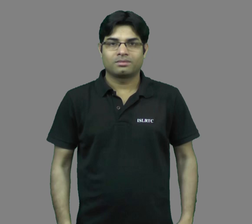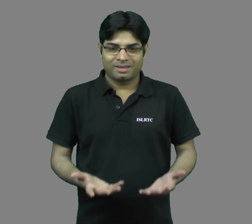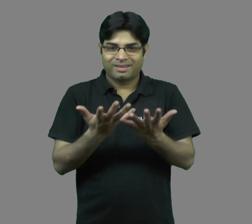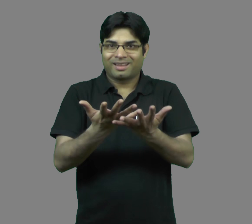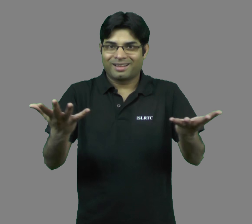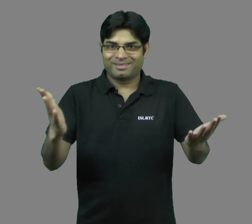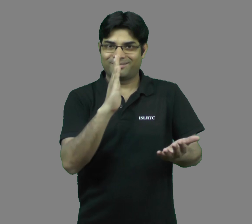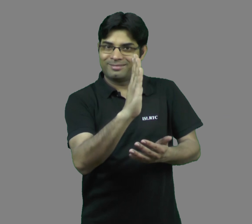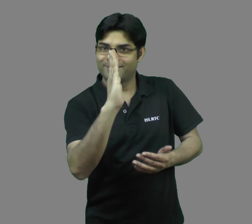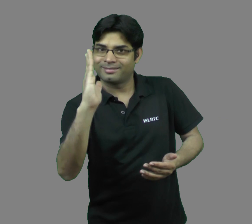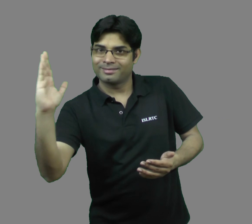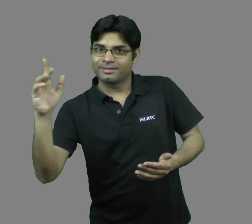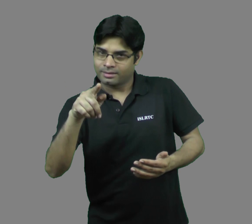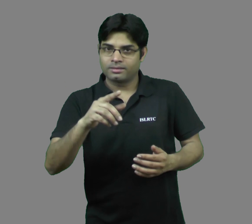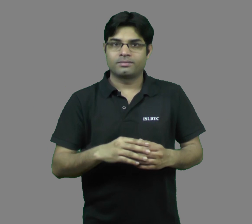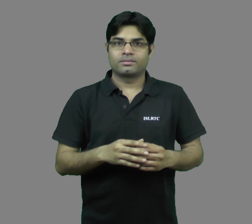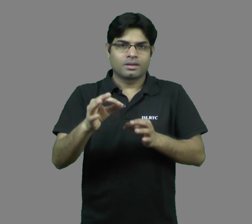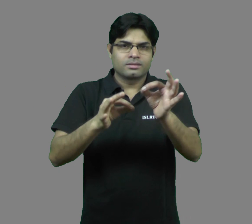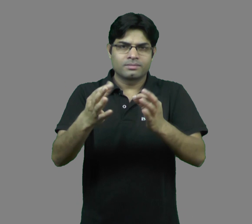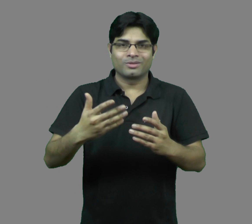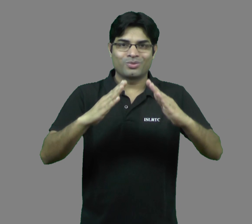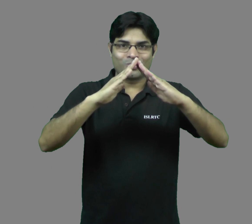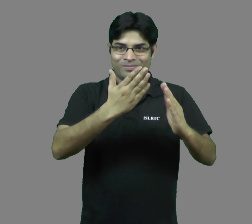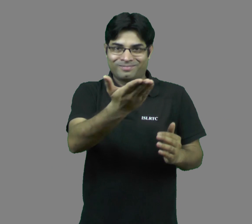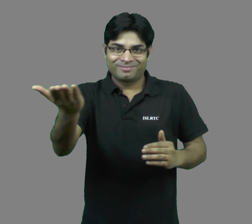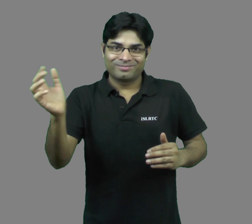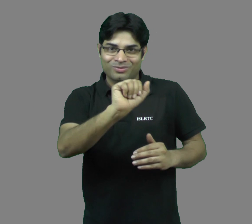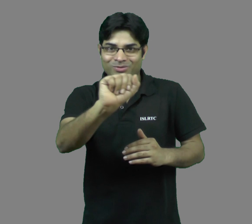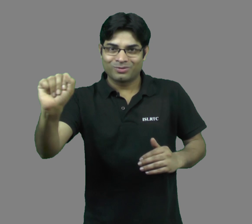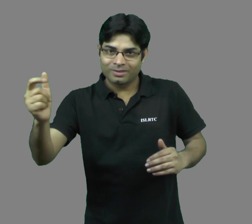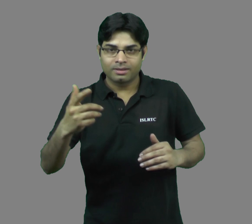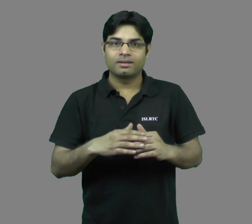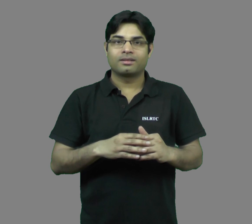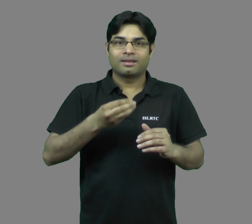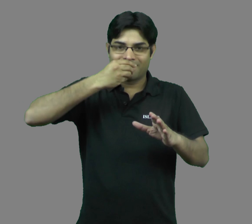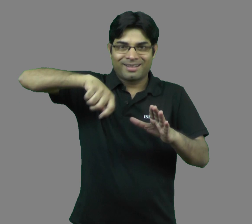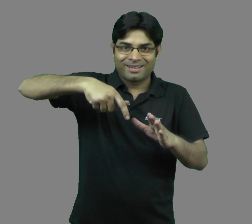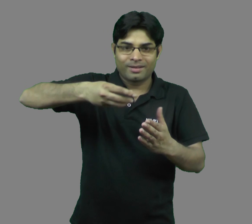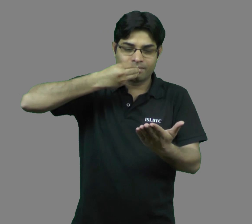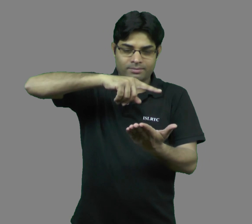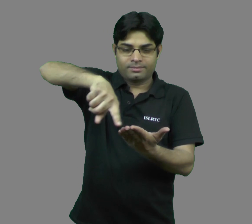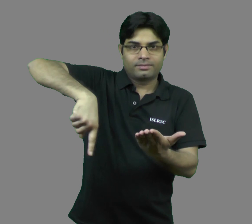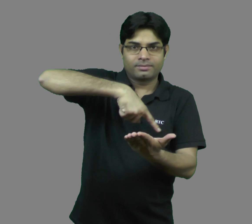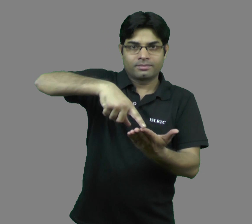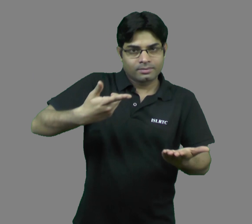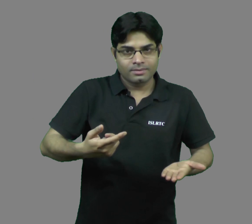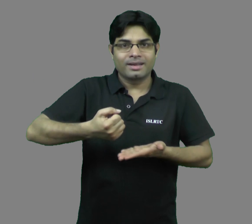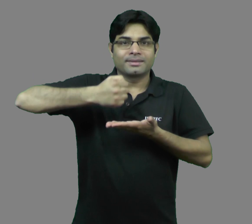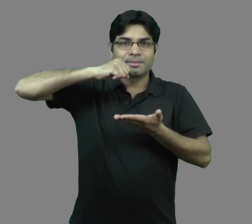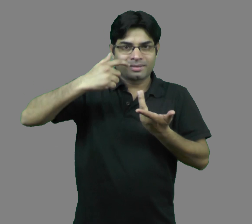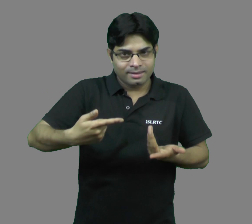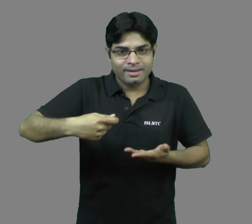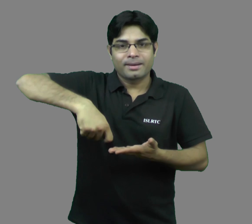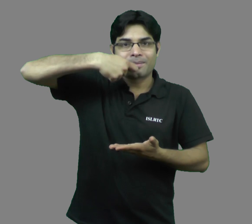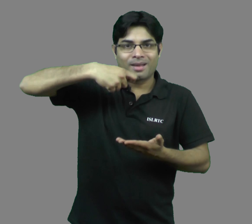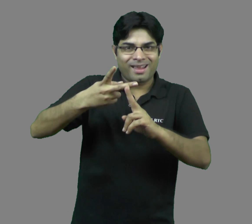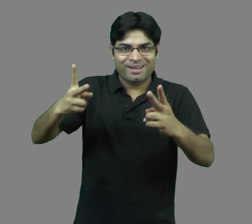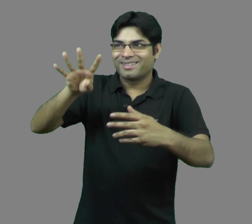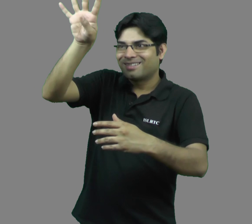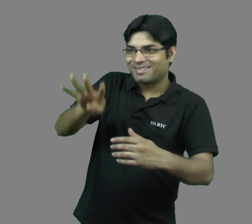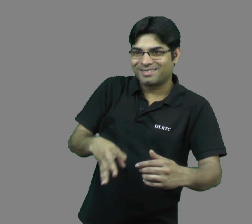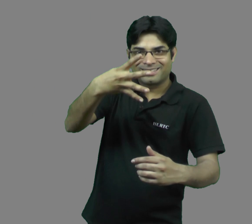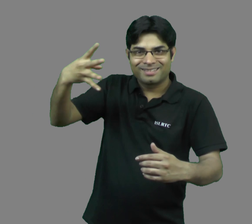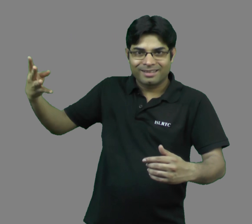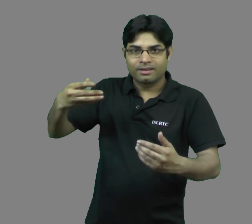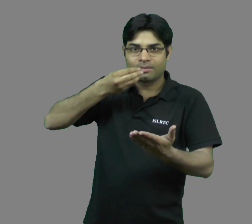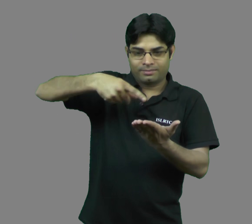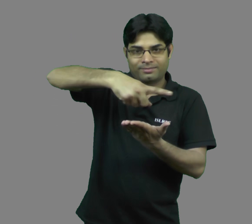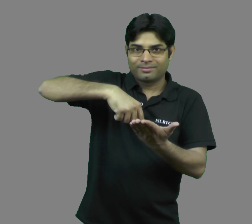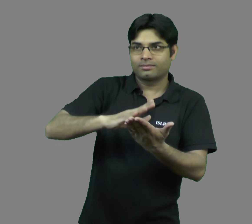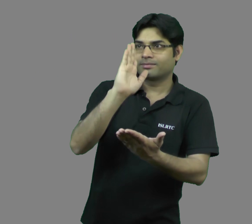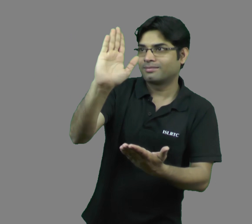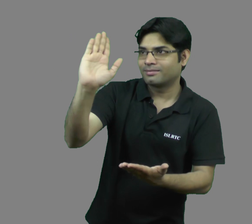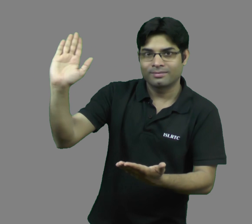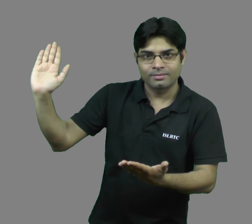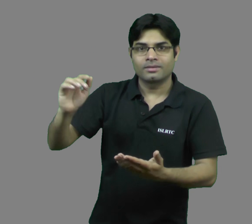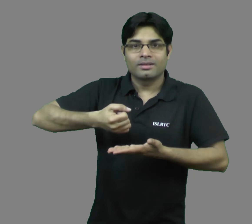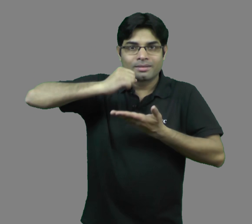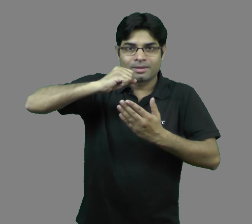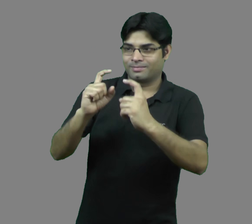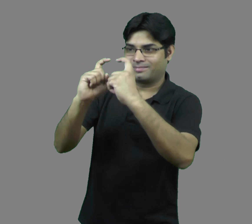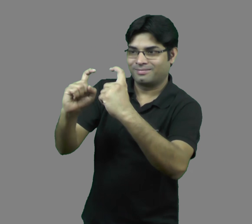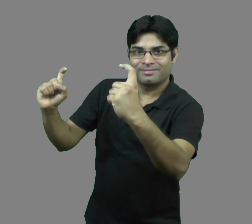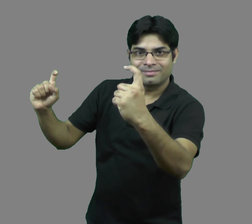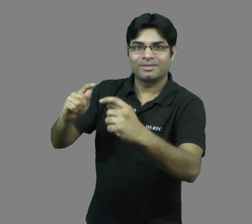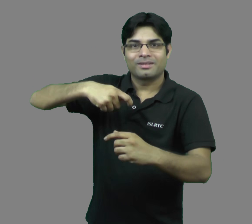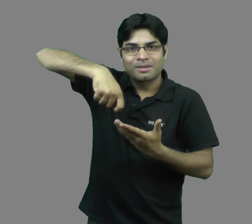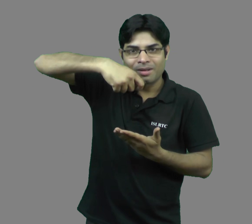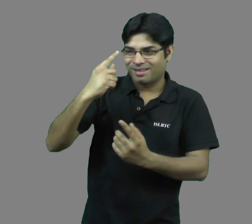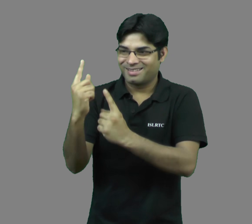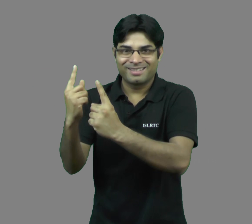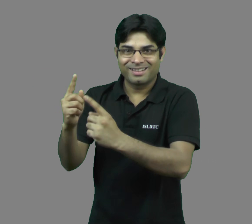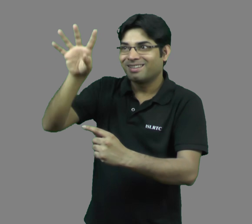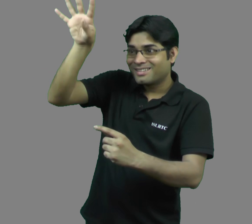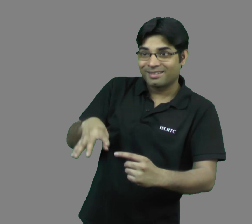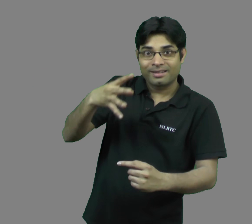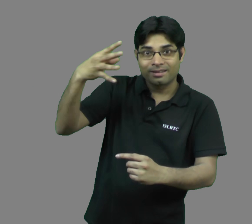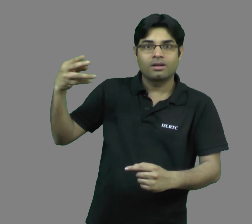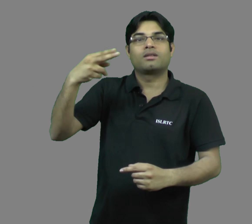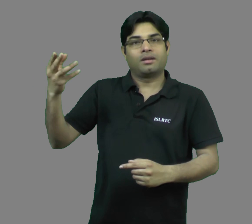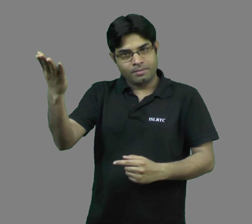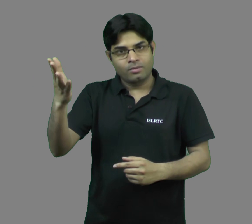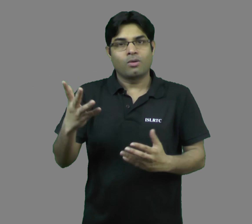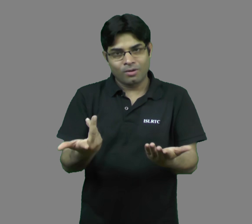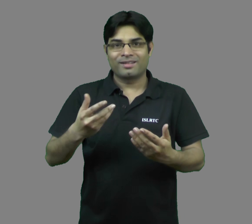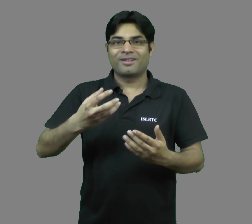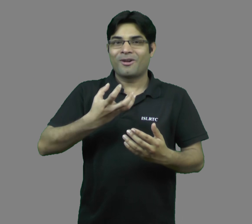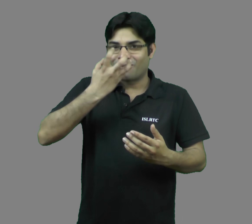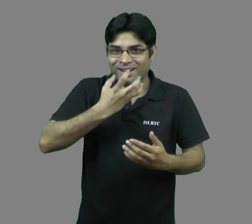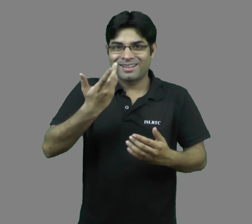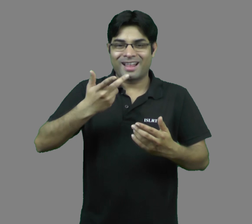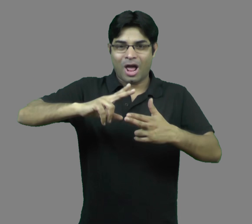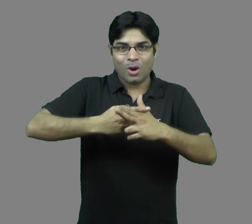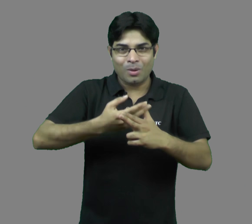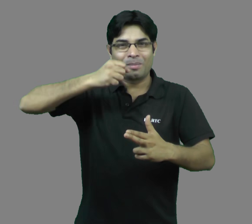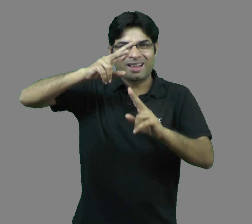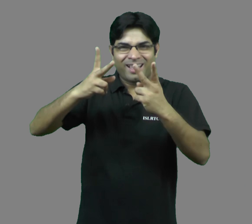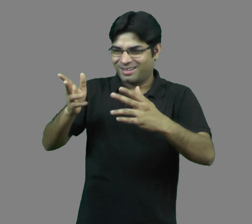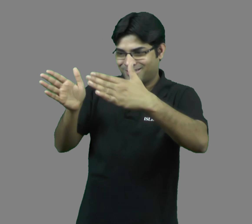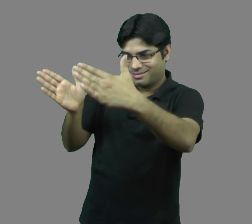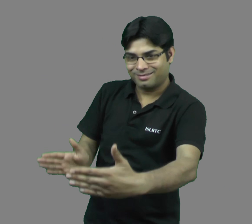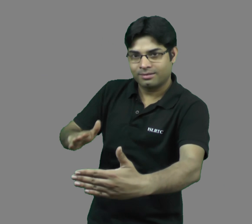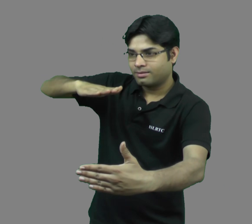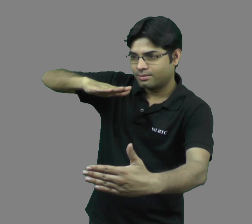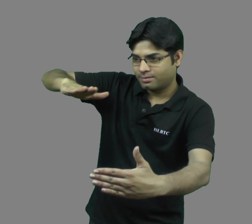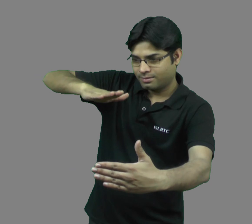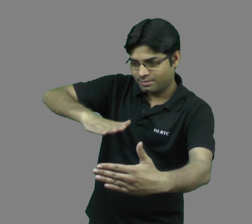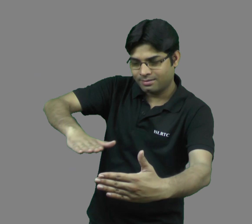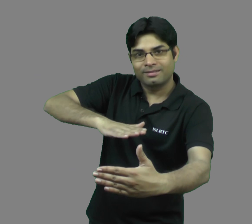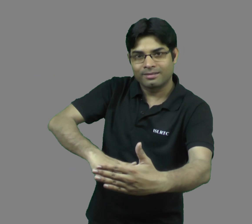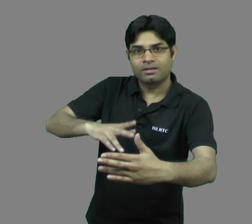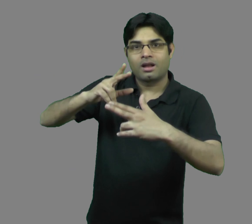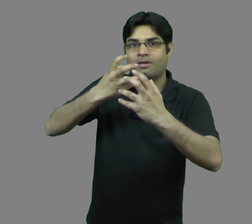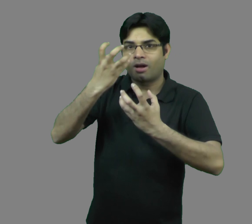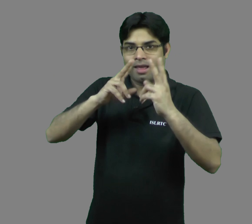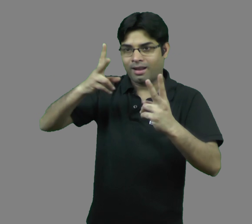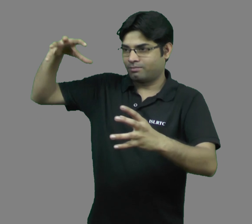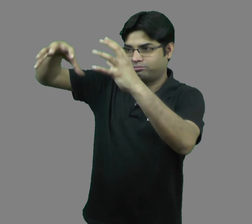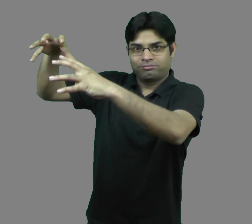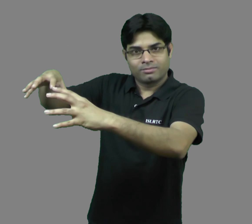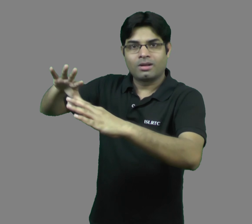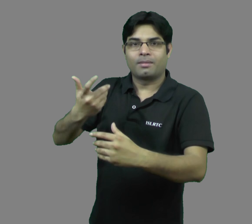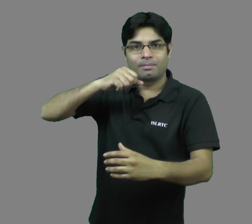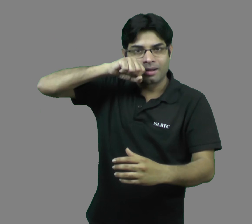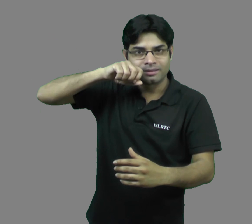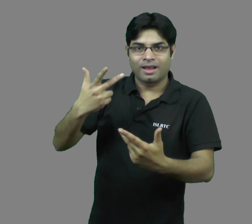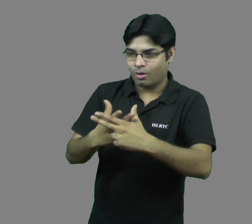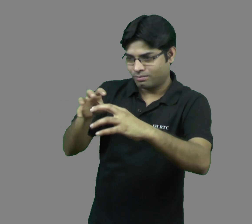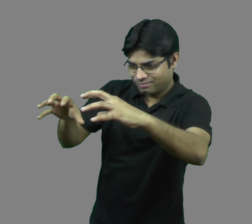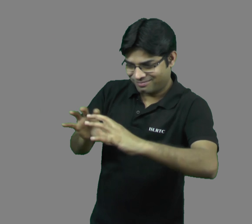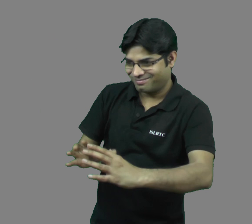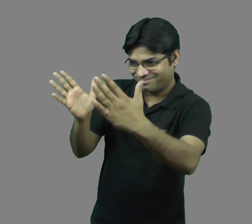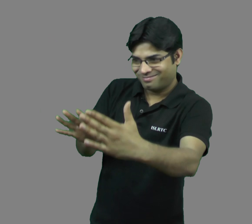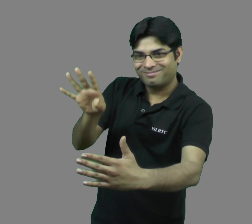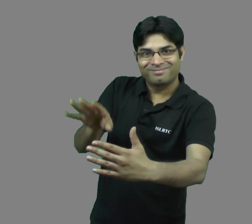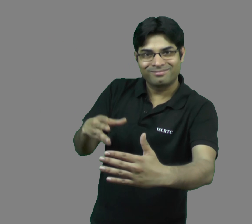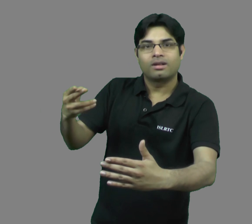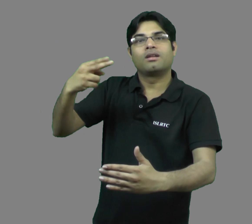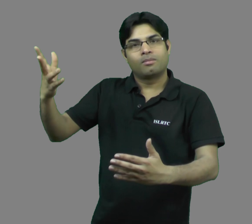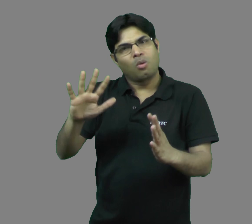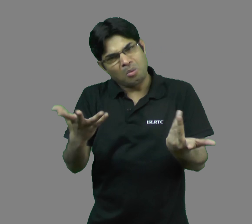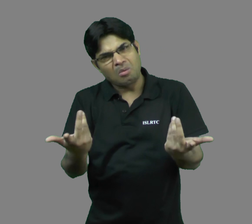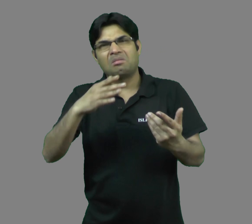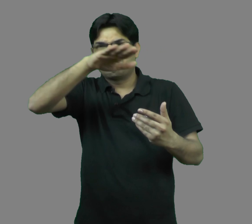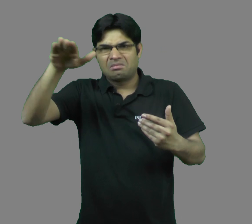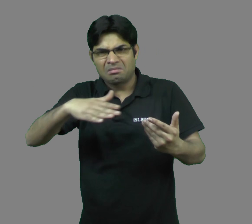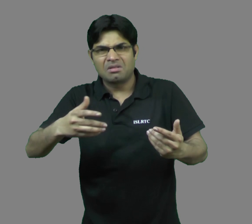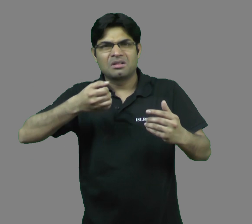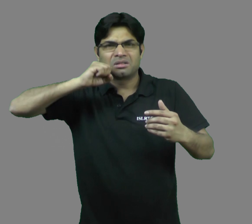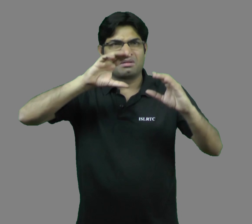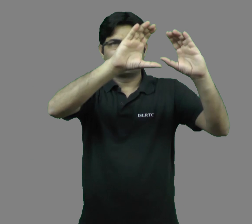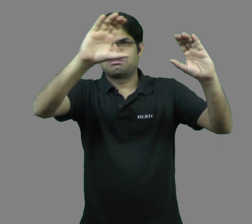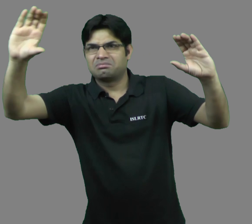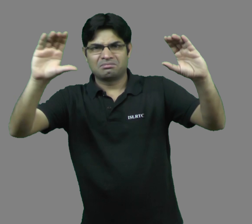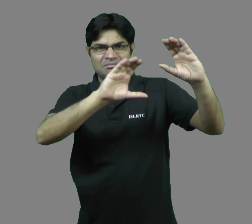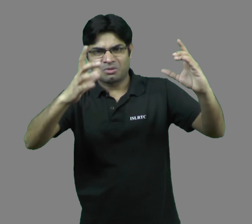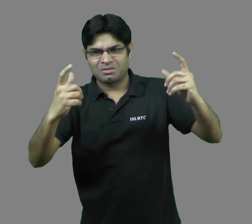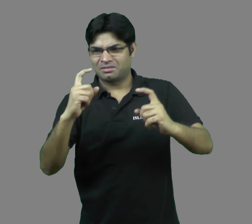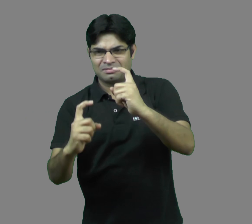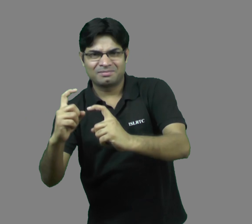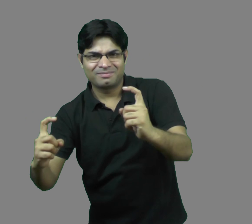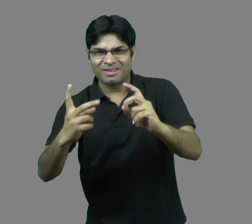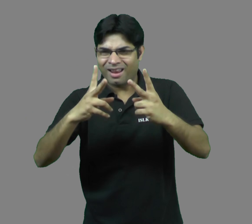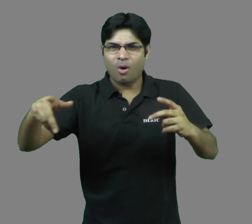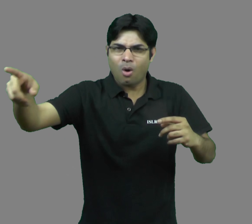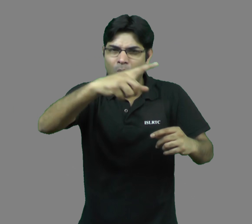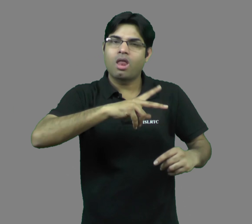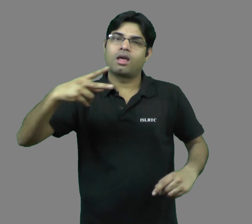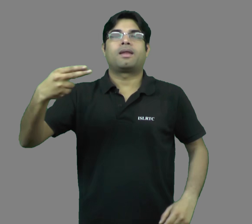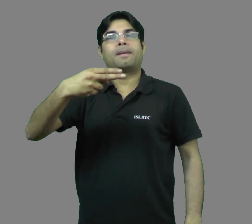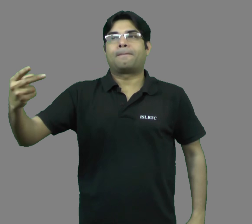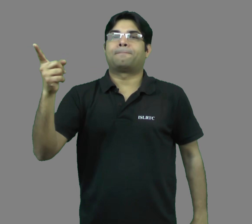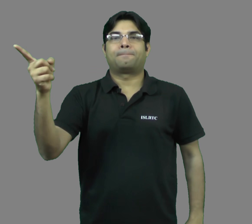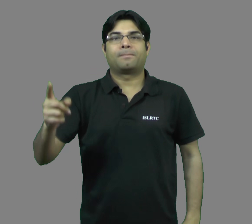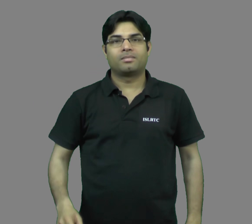Rack